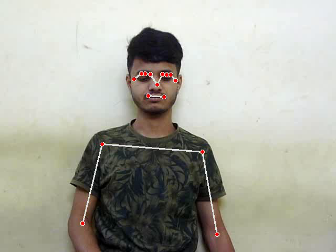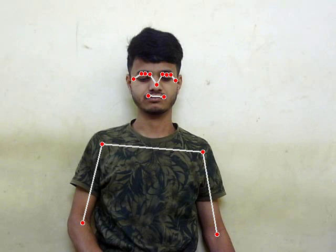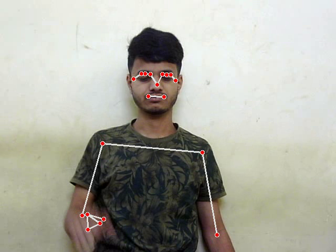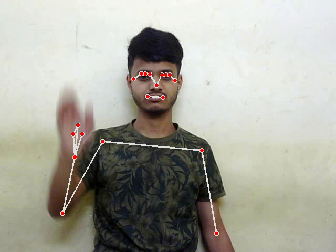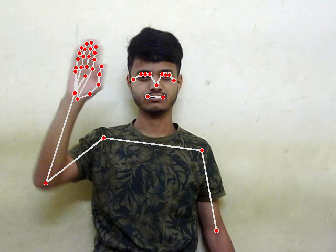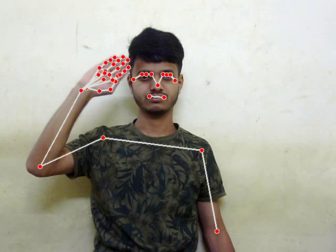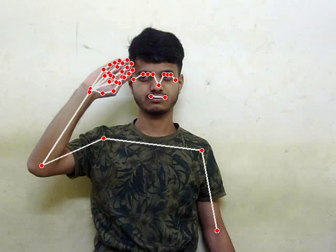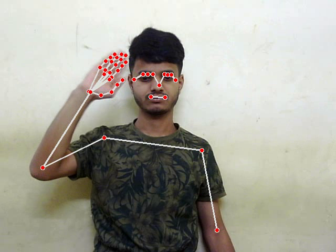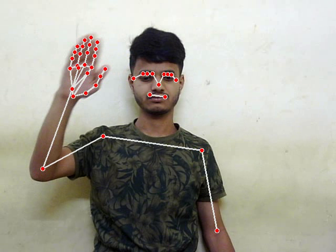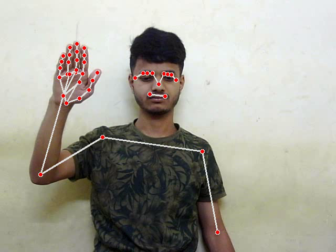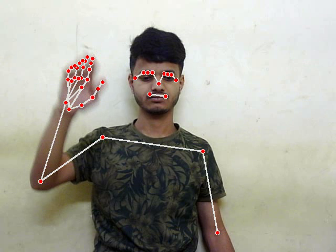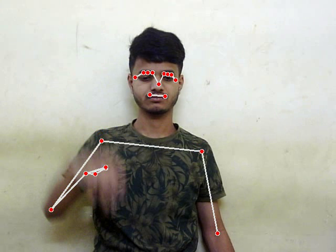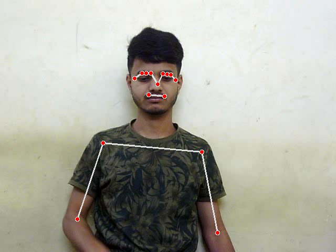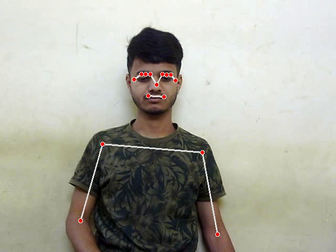hello